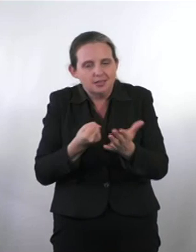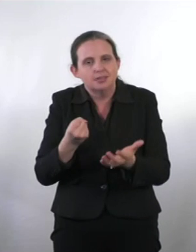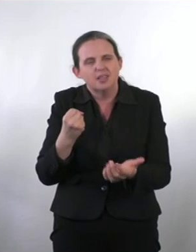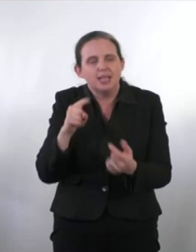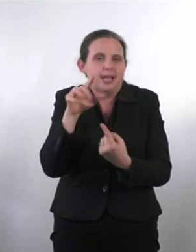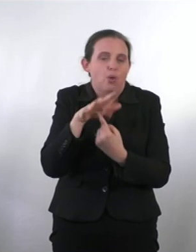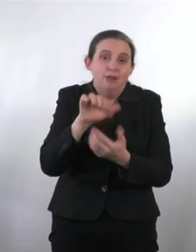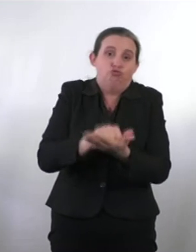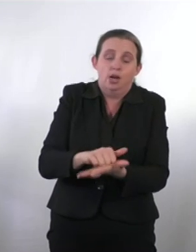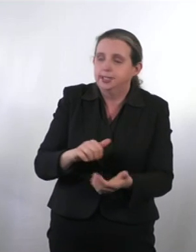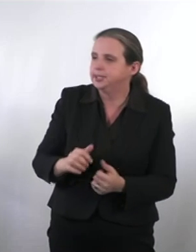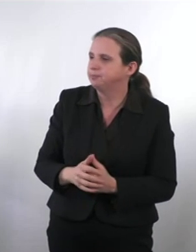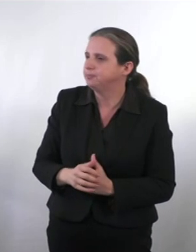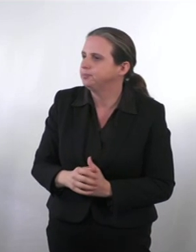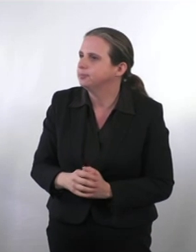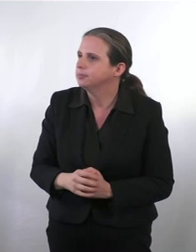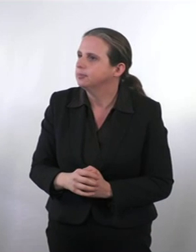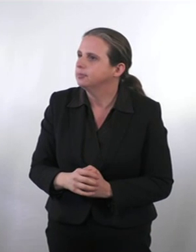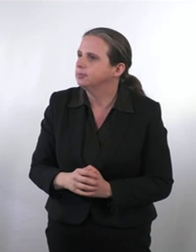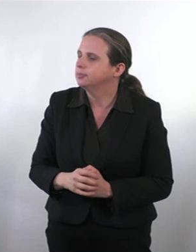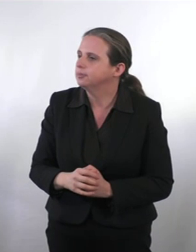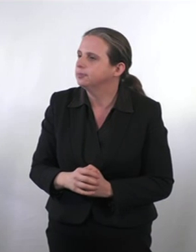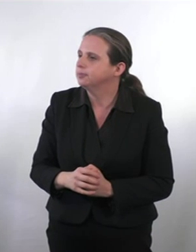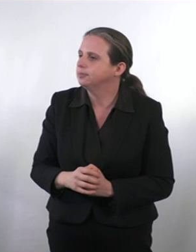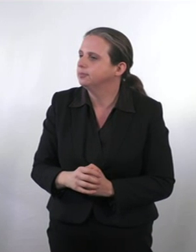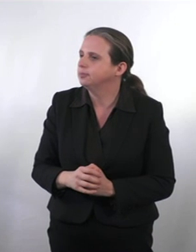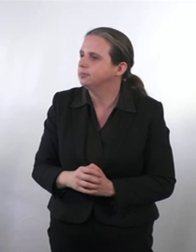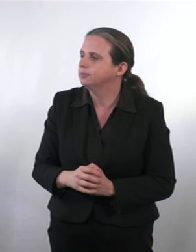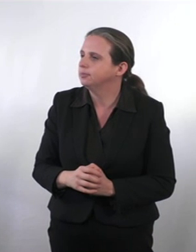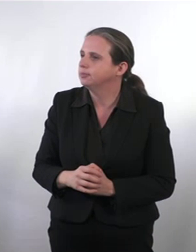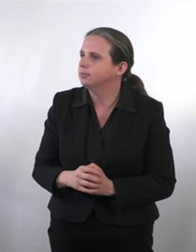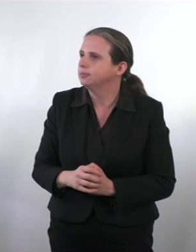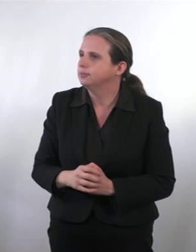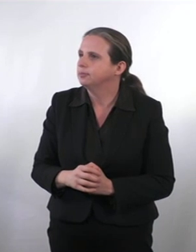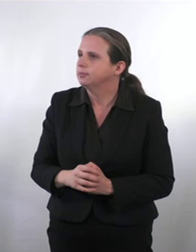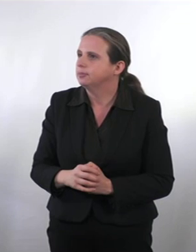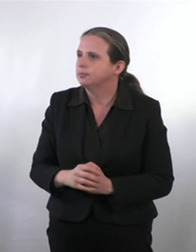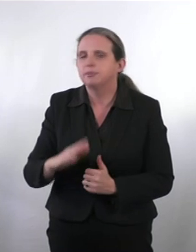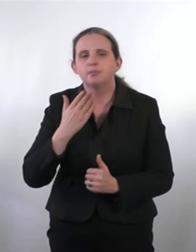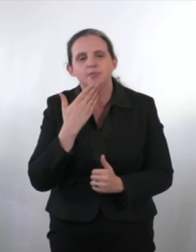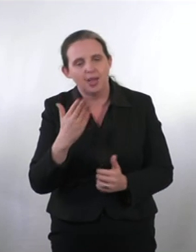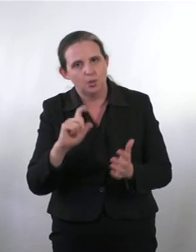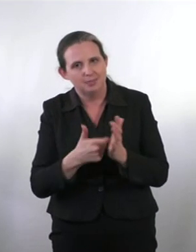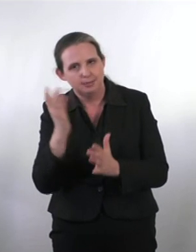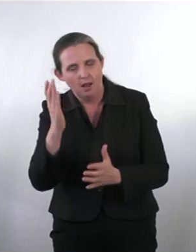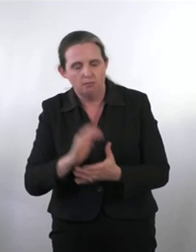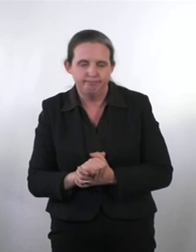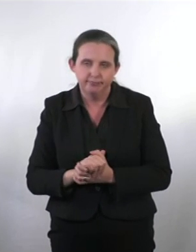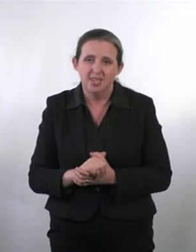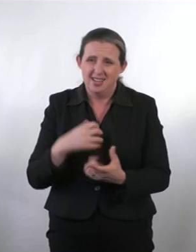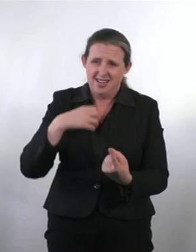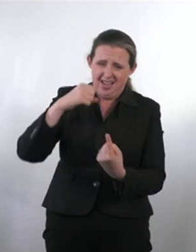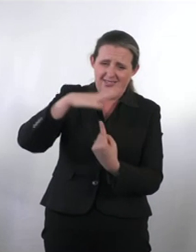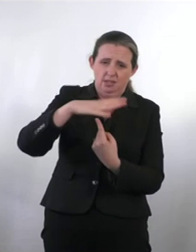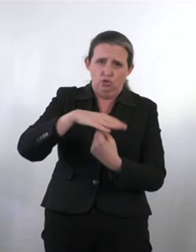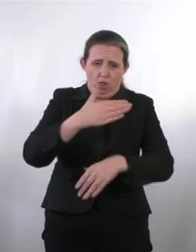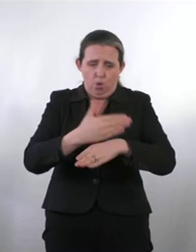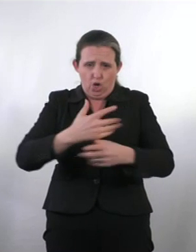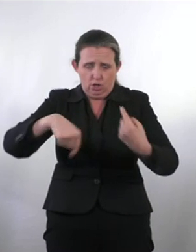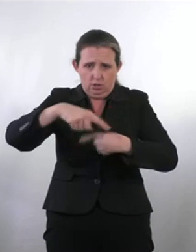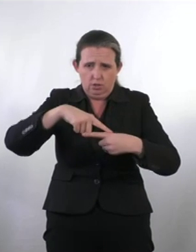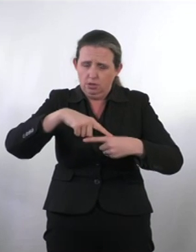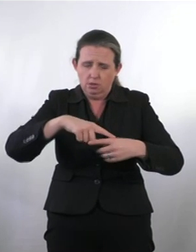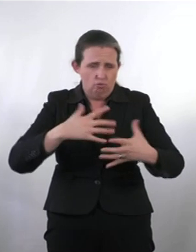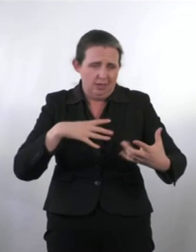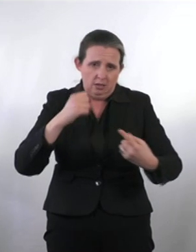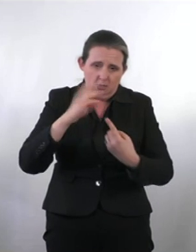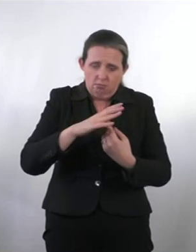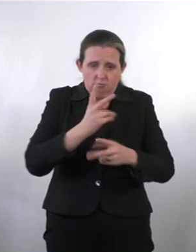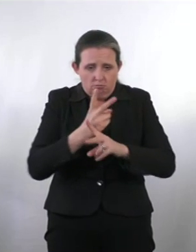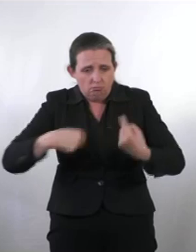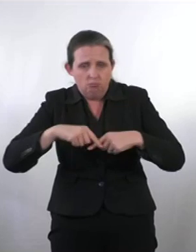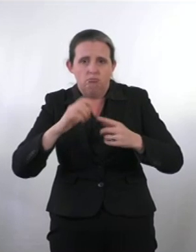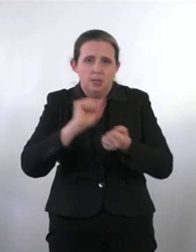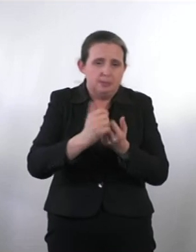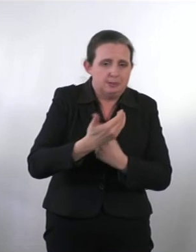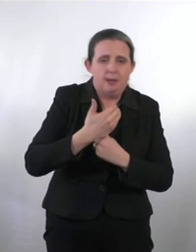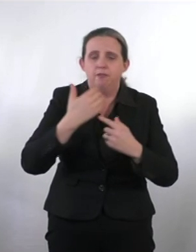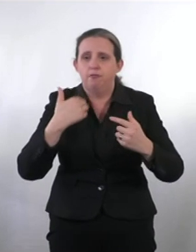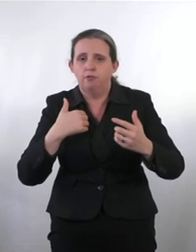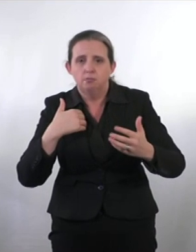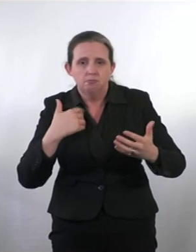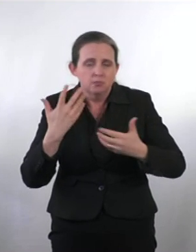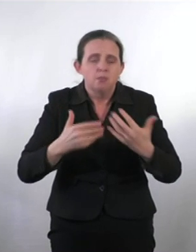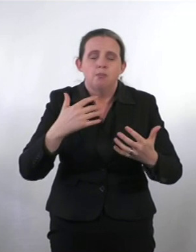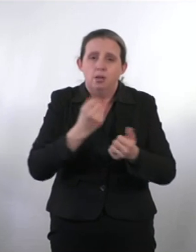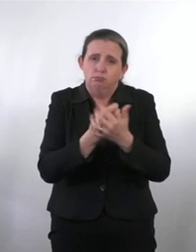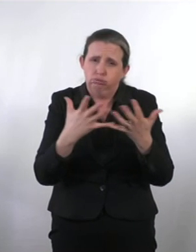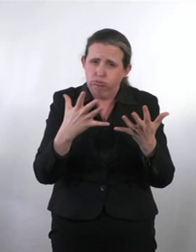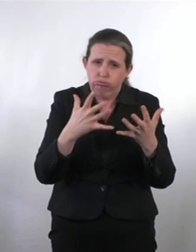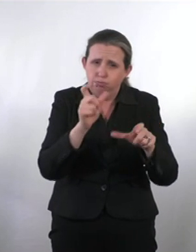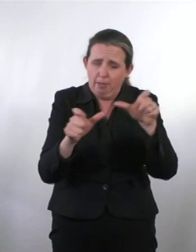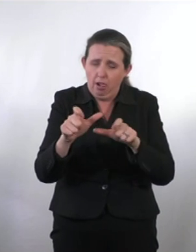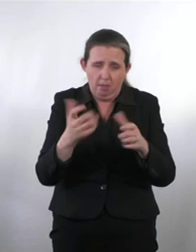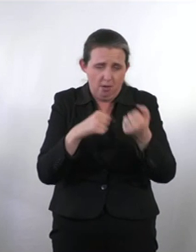I am sure that, like me, the Prime Minister welcomes the incredibly valuable contribution of our essential workers in keeping our supplies actually moving, our economy turning and keeping us safe, but we know that many of our constituents are facing challenges through covid.